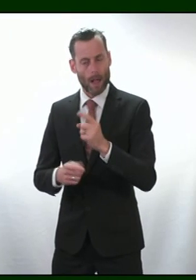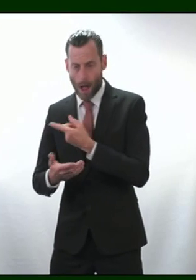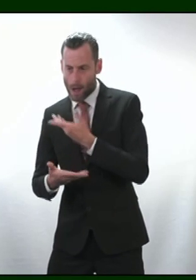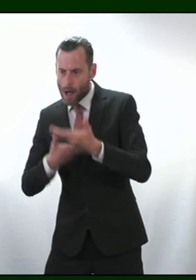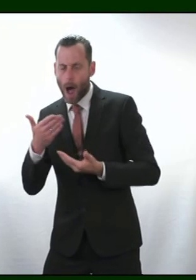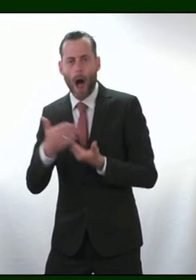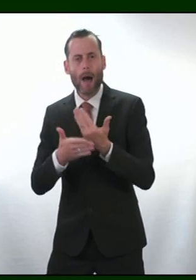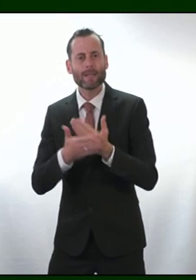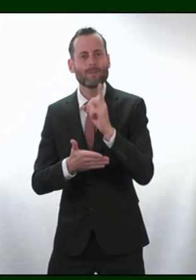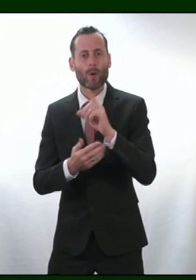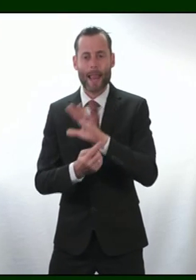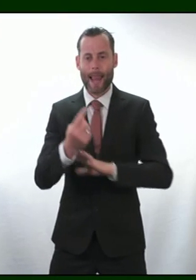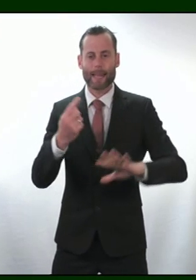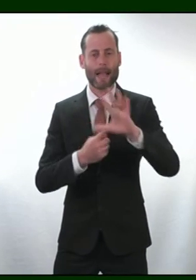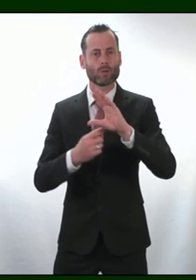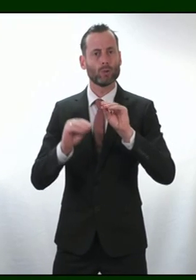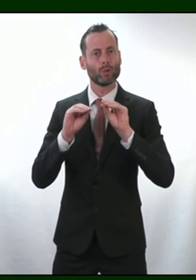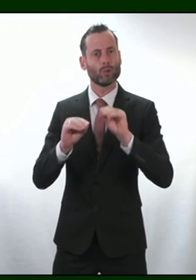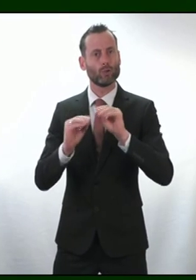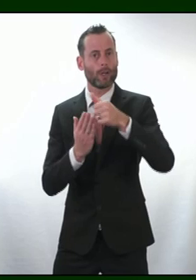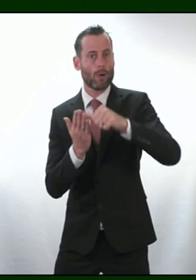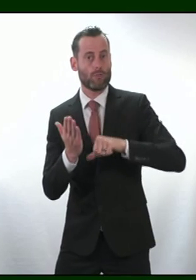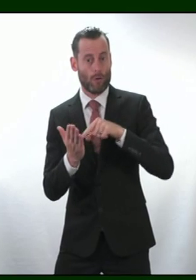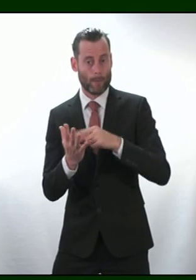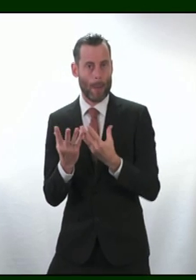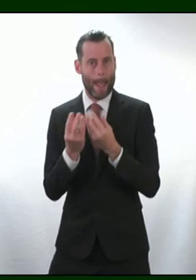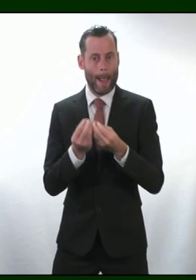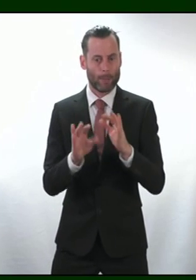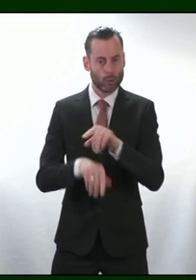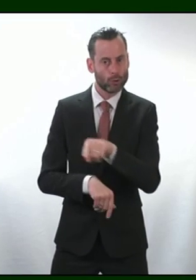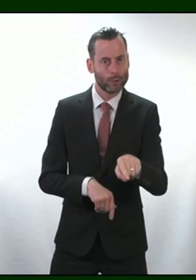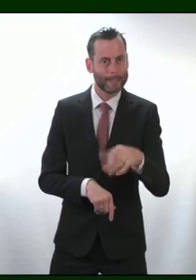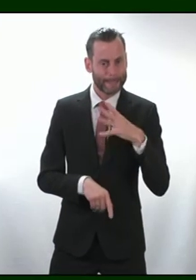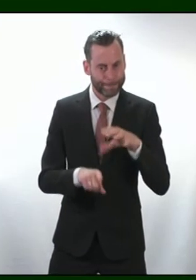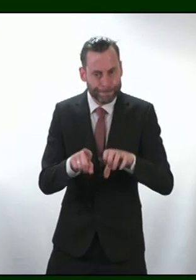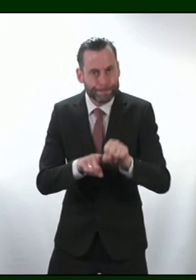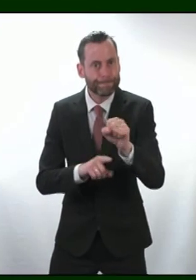many of the most vulnerable and disadvantaged children in my seat need this help at the earliest opportunity?